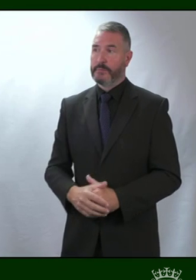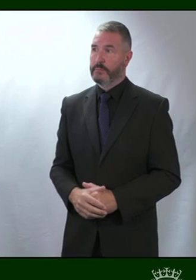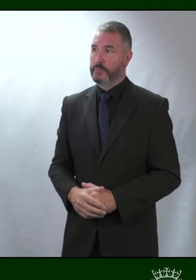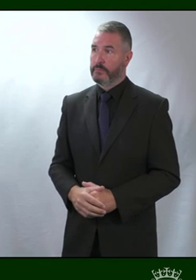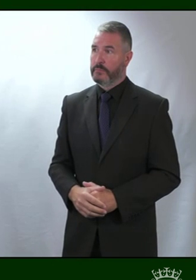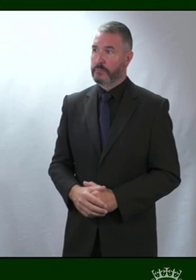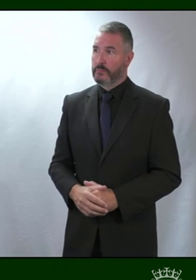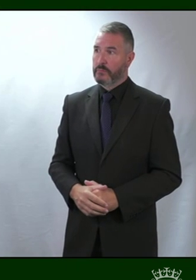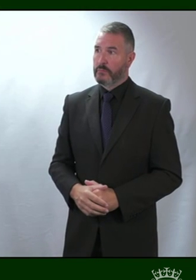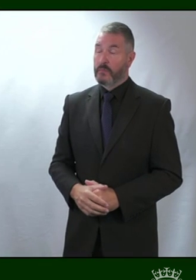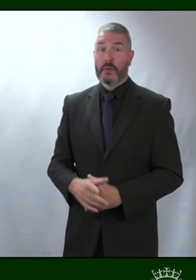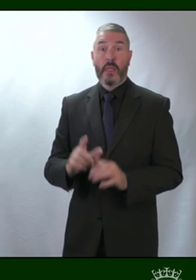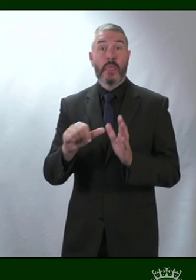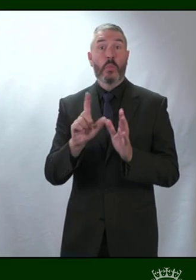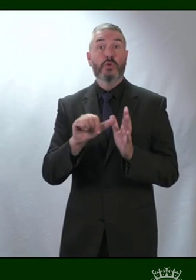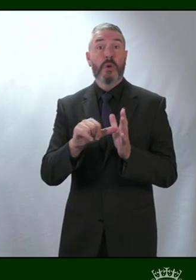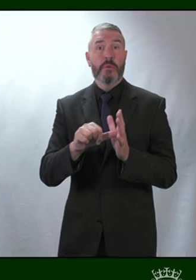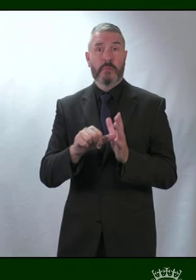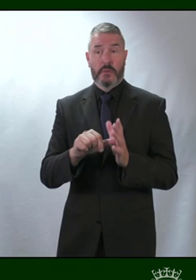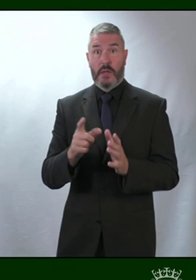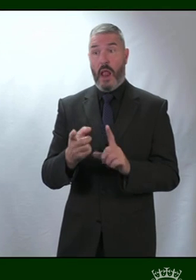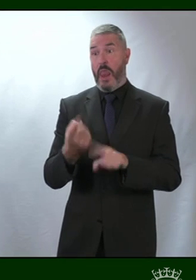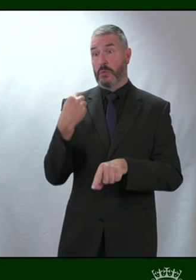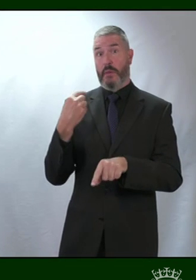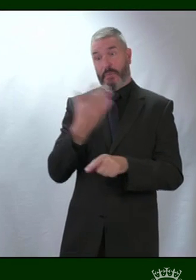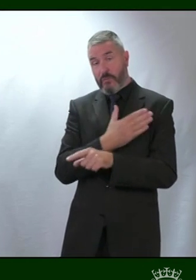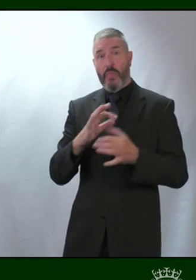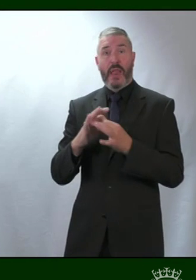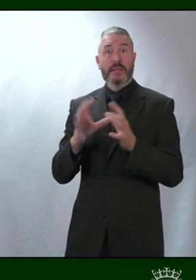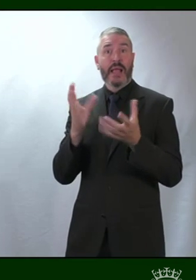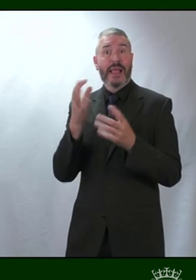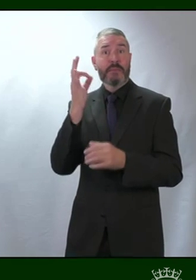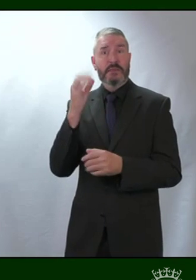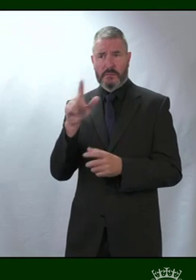He says, “Which problem?” The problem that he acknowledged one week ago before the Liaison Committee.